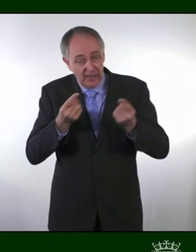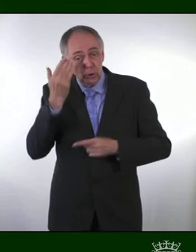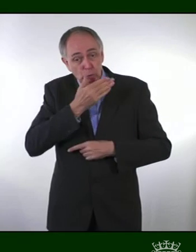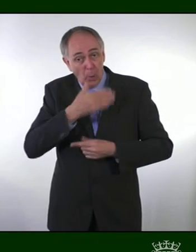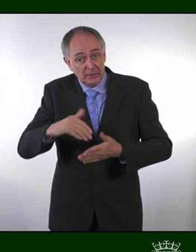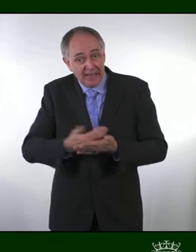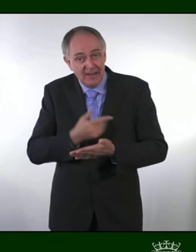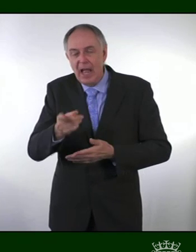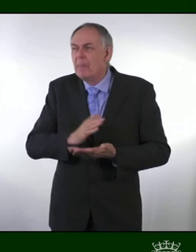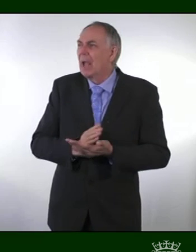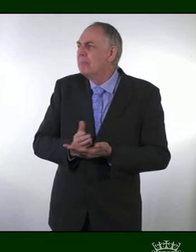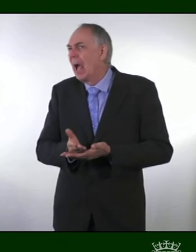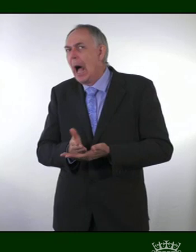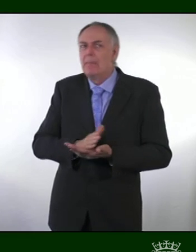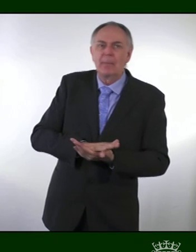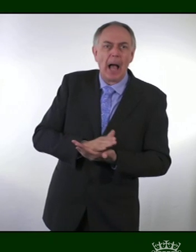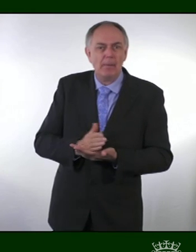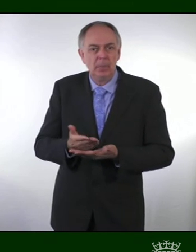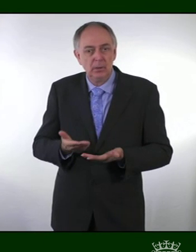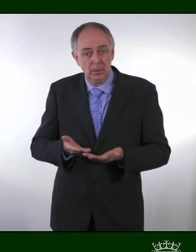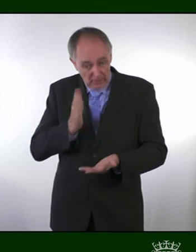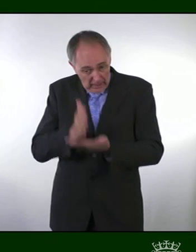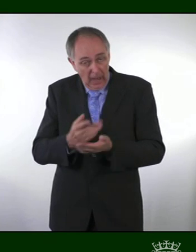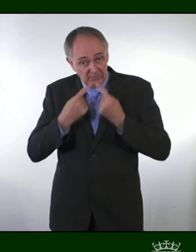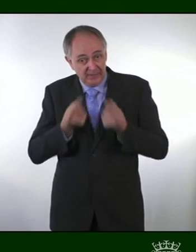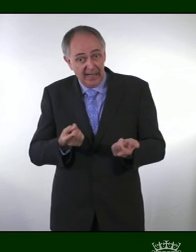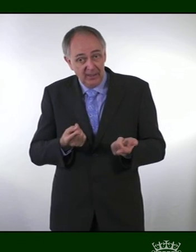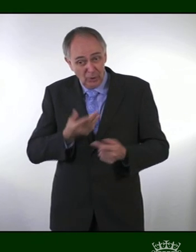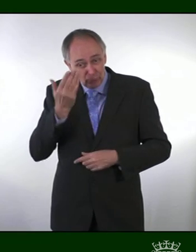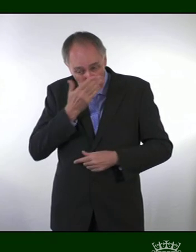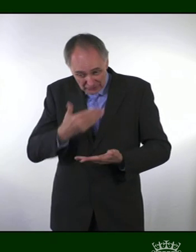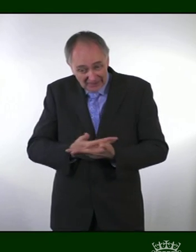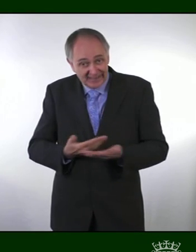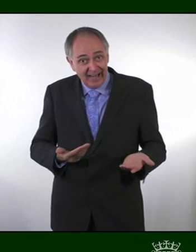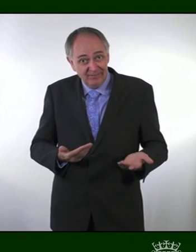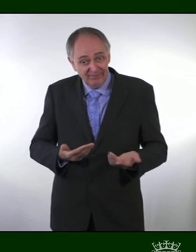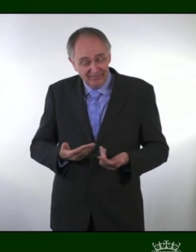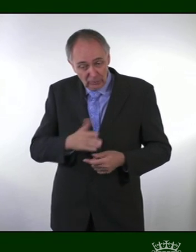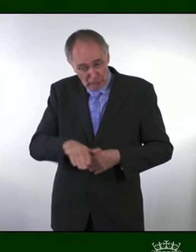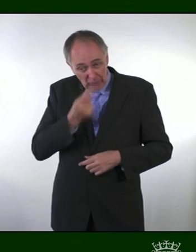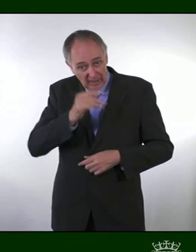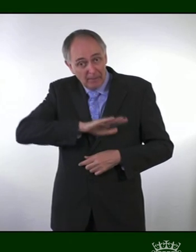He hummed and hawed. Now is his time to say clearly that schools are safe to go back to.